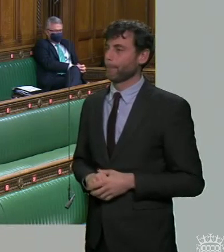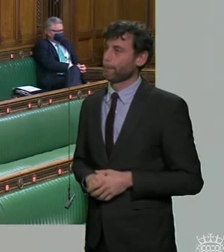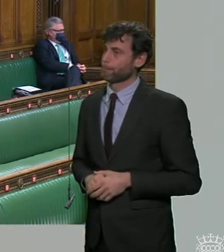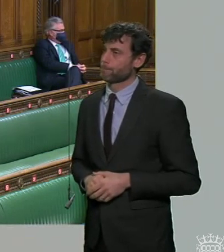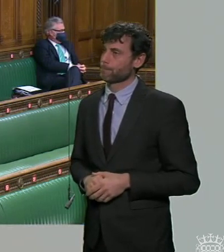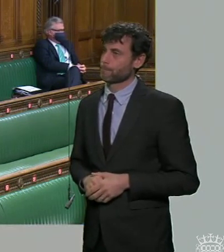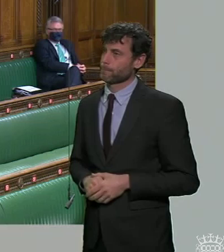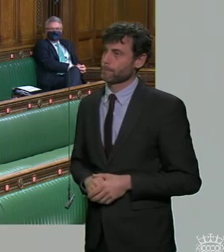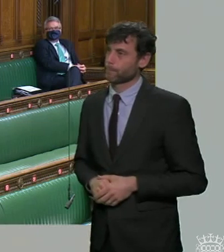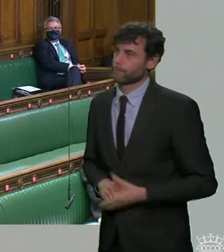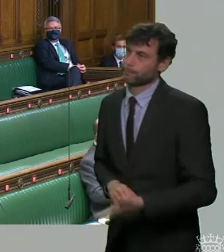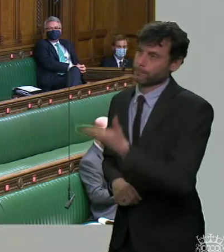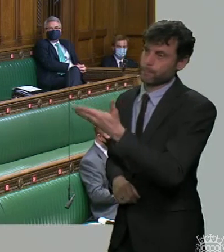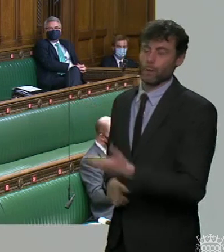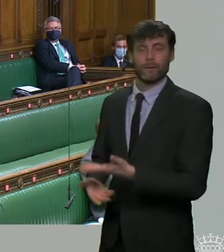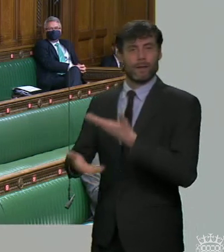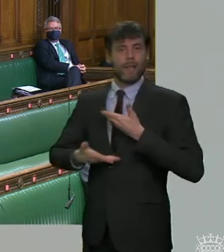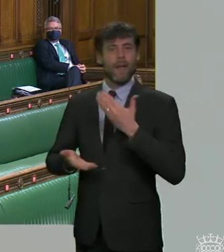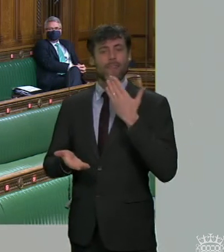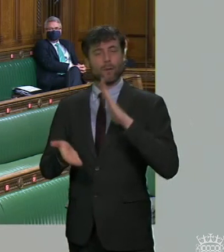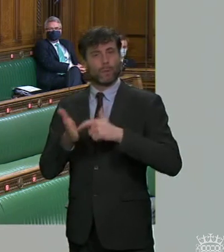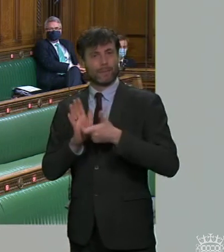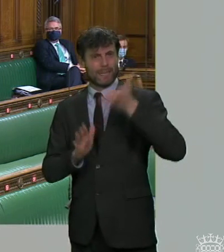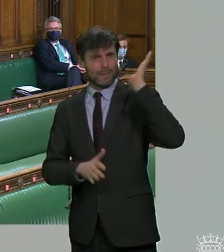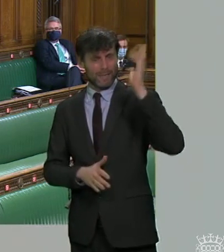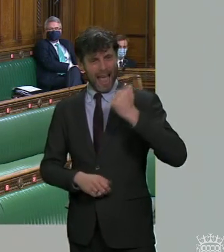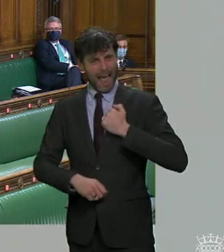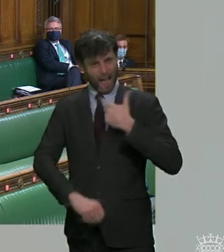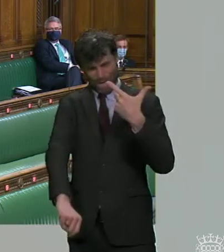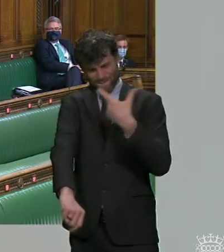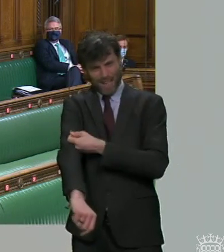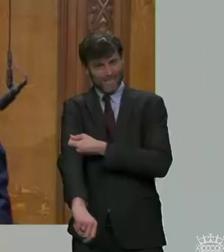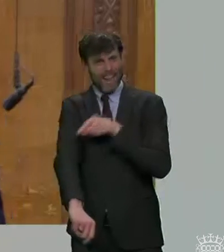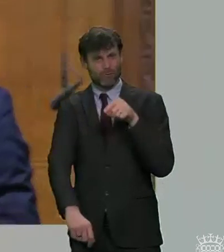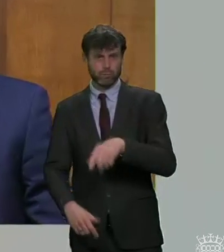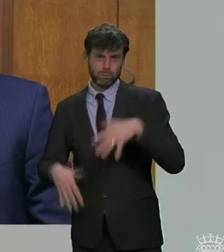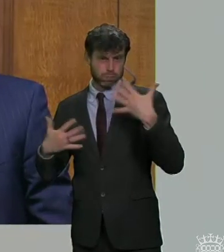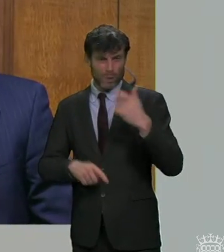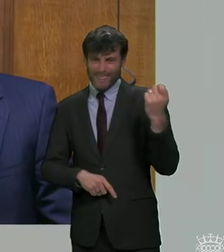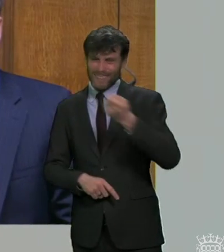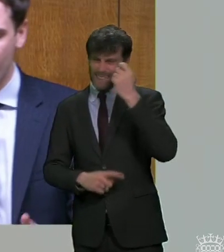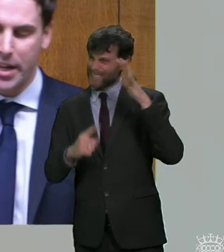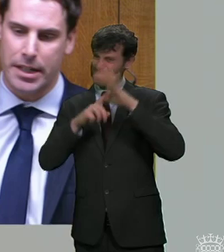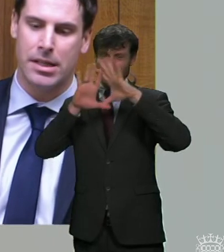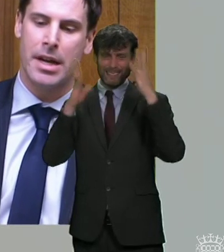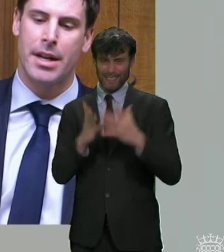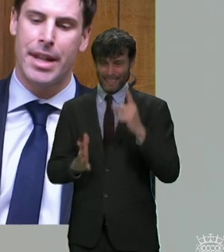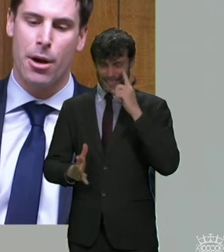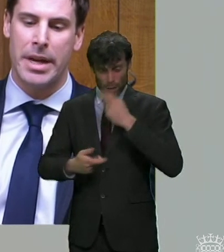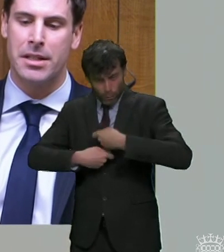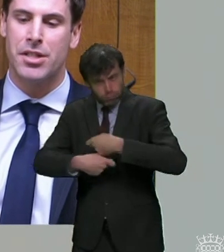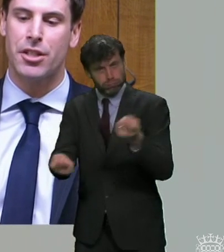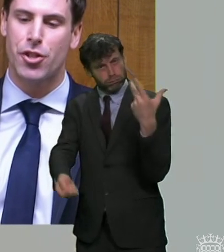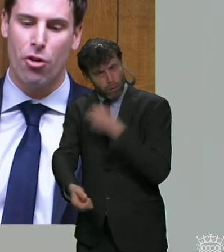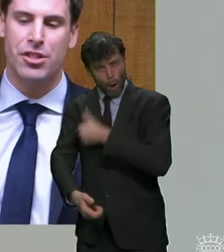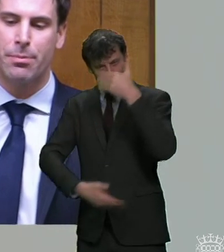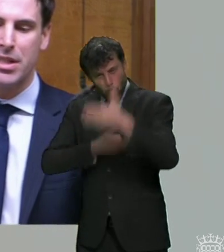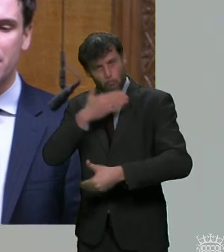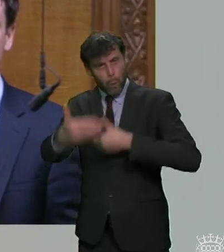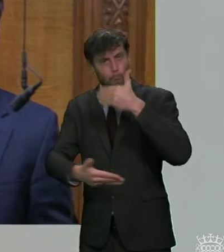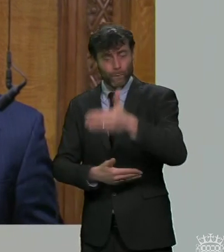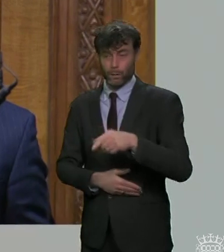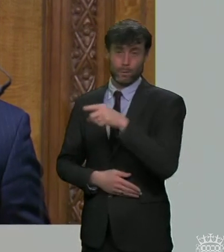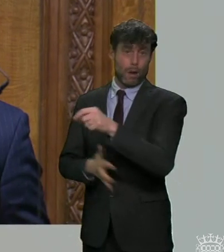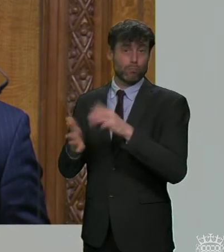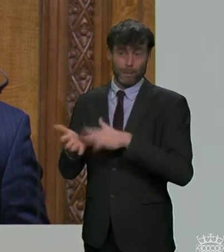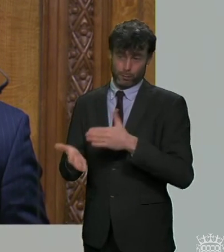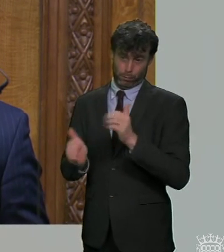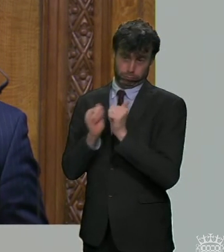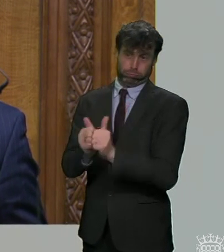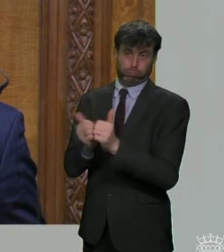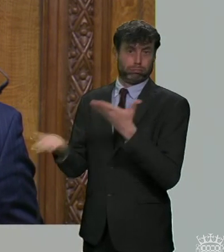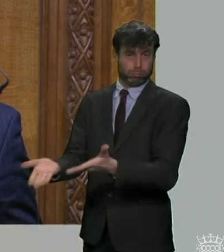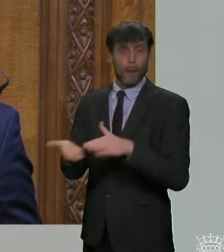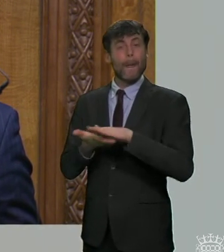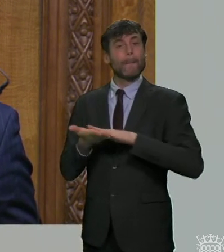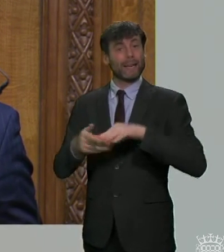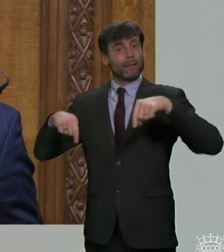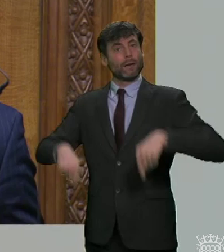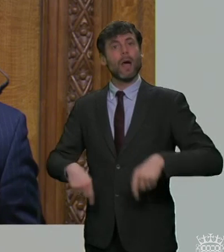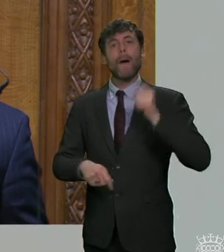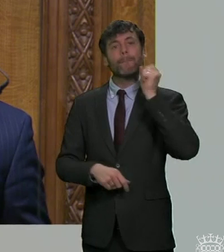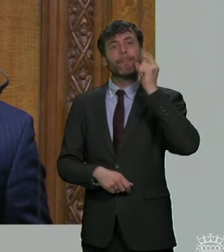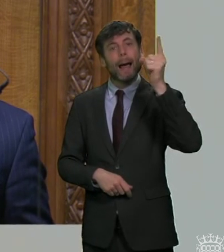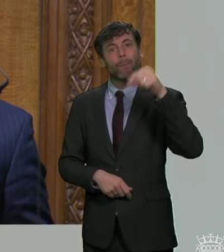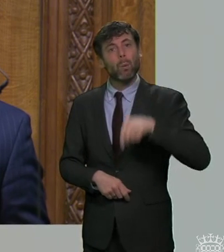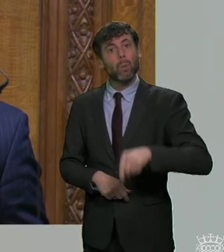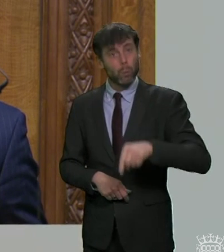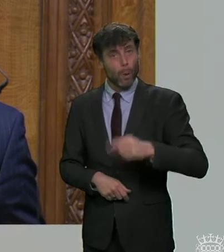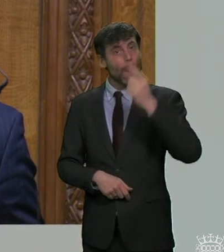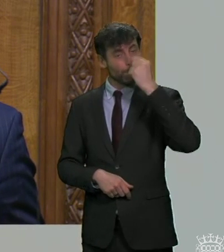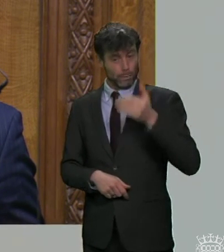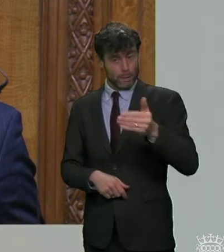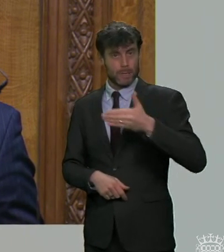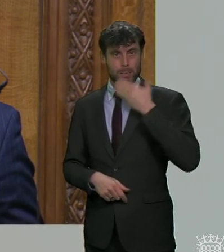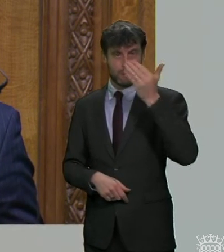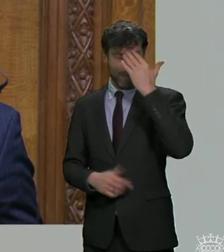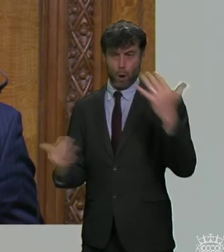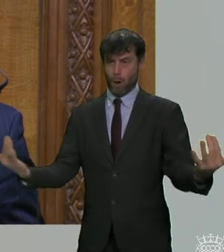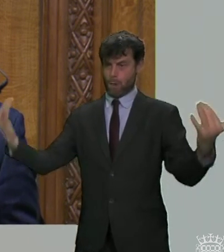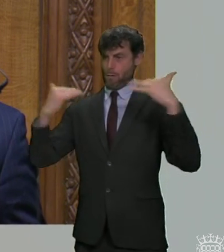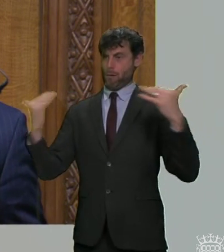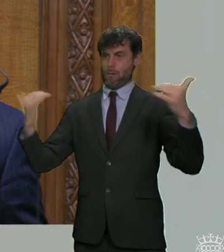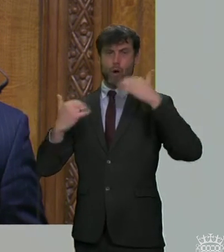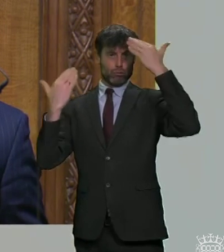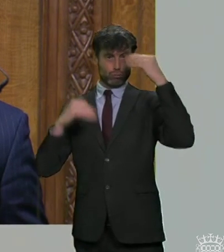The incredible success of our vaccination programme, for which the Prime Minister and this Government deserve immense credit, now means that tourism businesses in Blackpool can look forward to a successful summer season when the economy reopens.